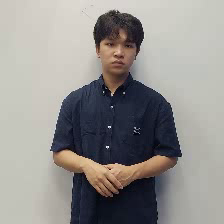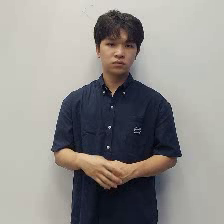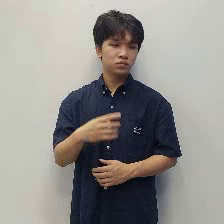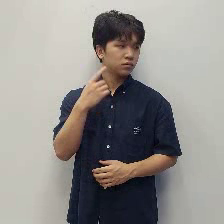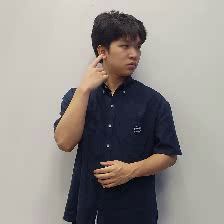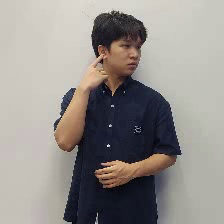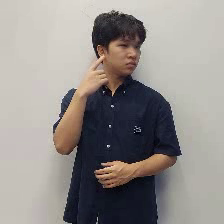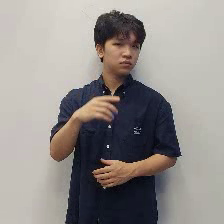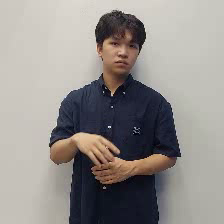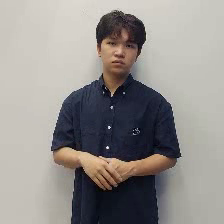Nghe